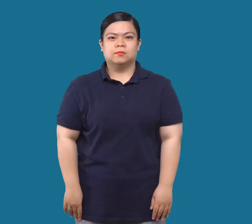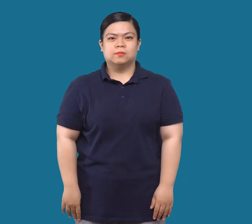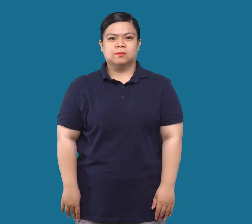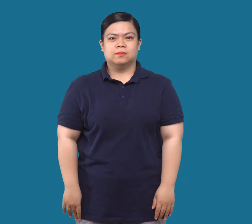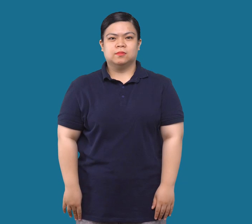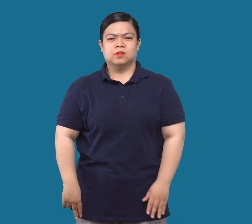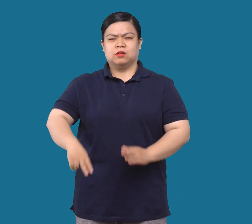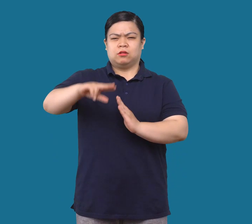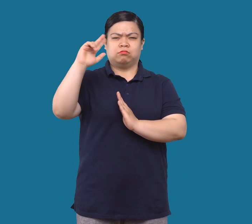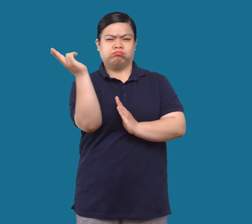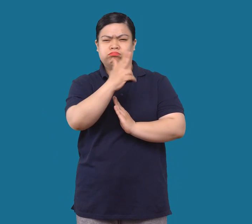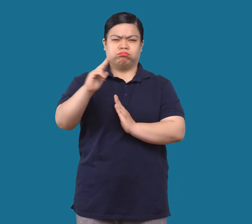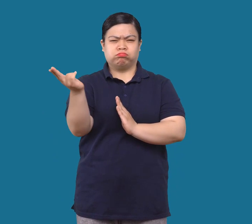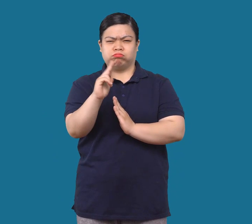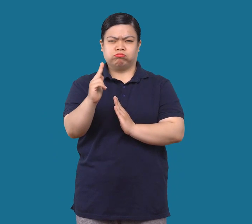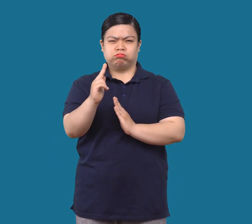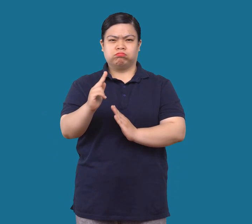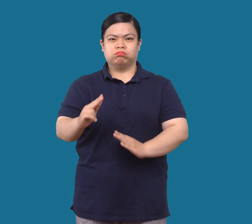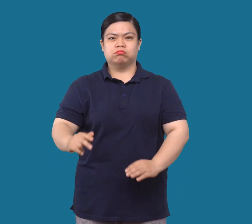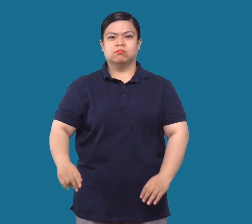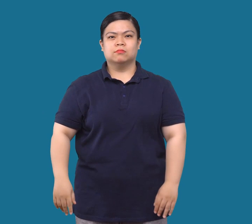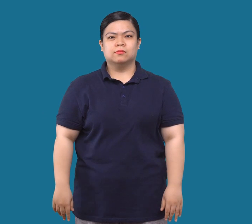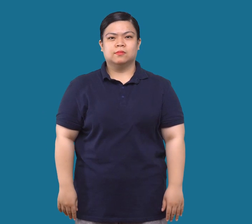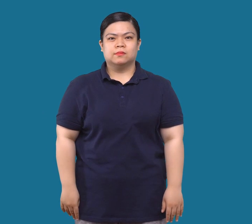thầy cúng